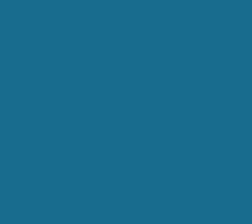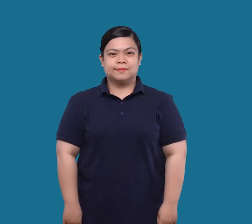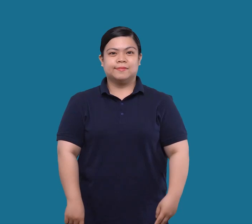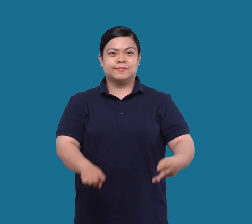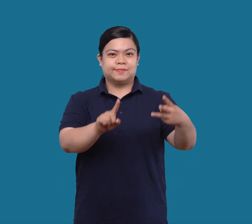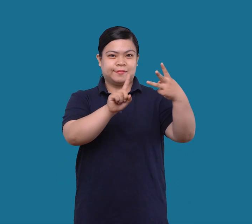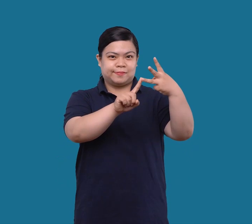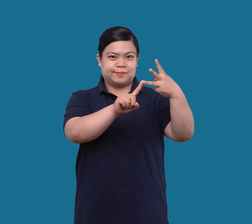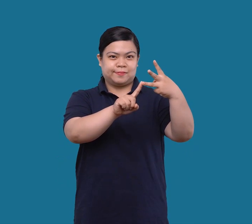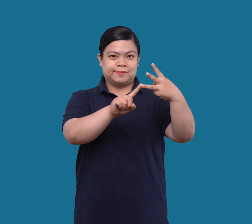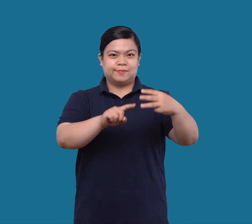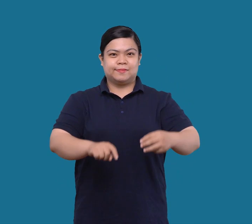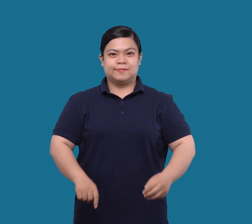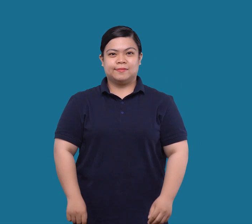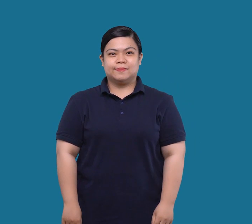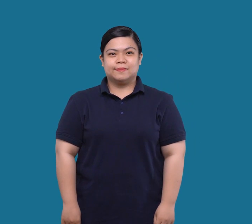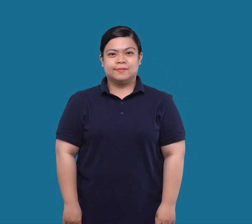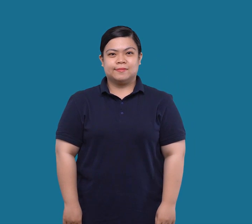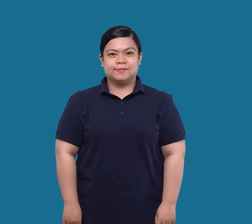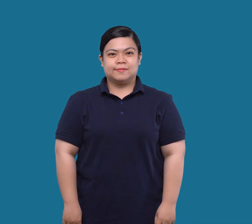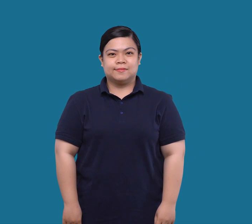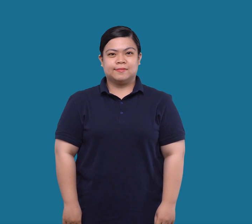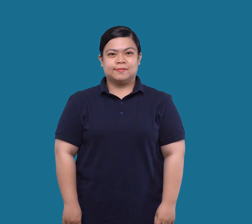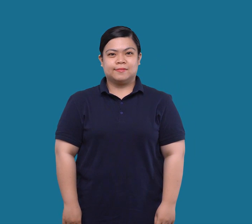ba là